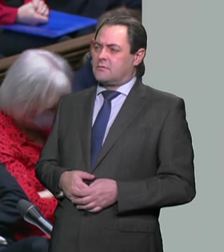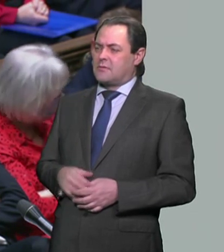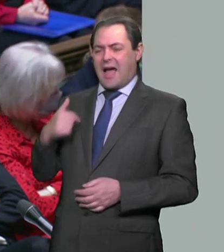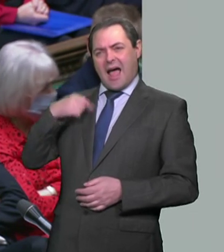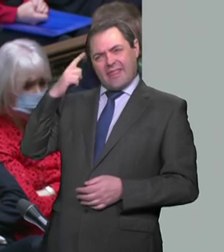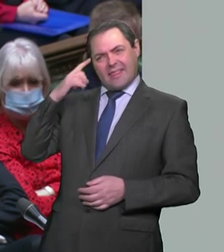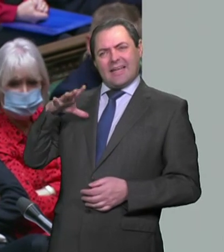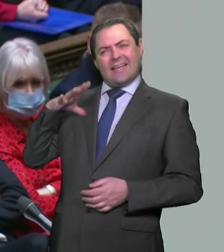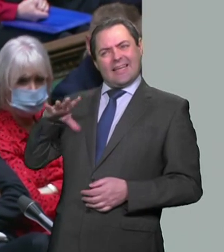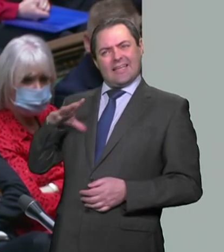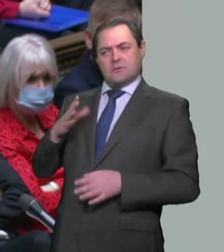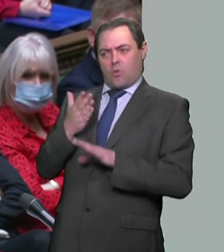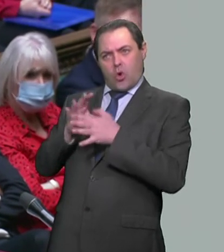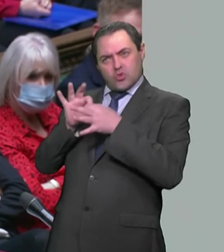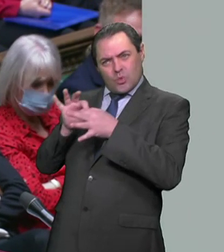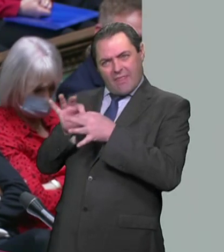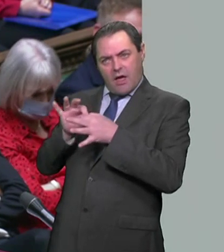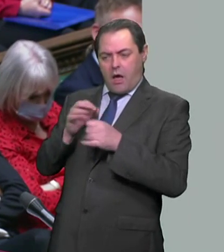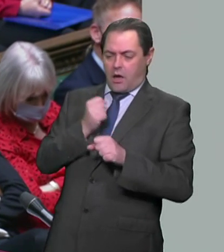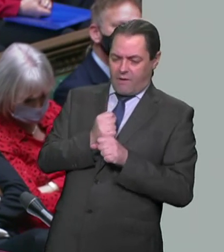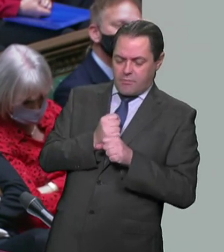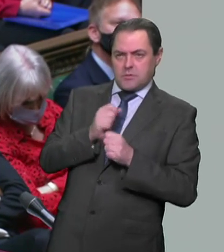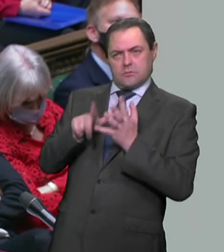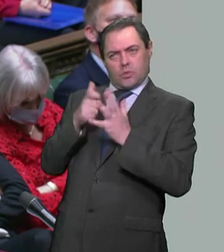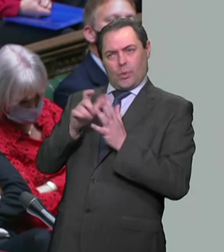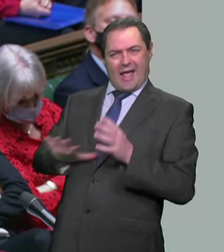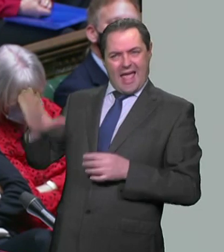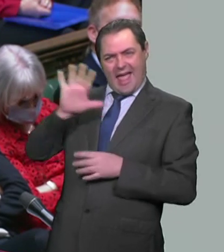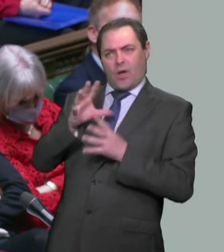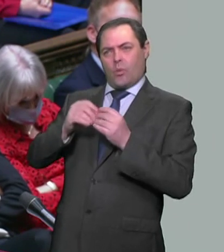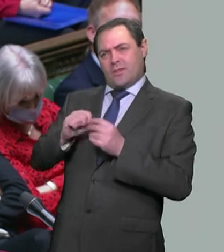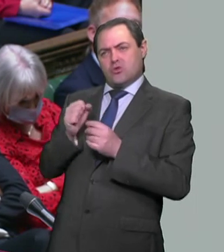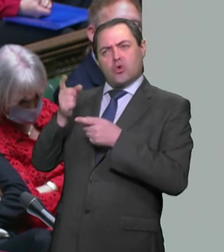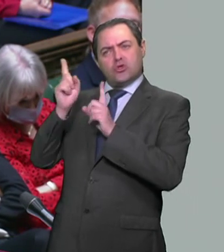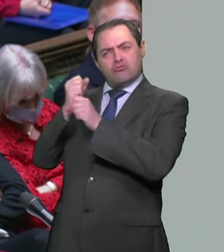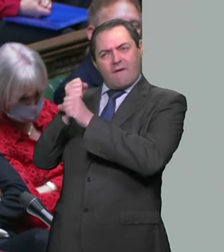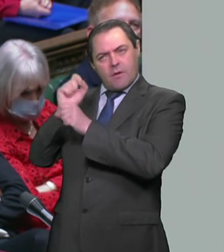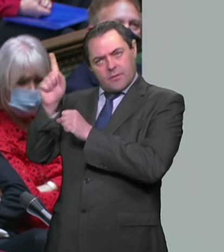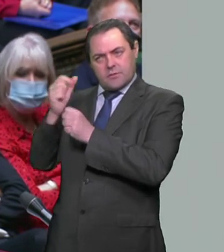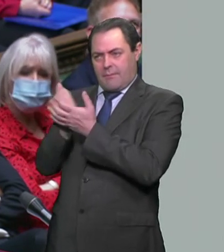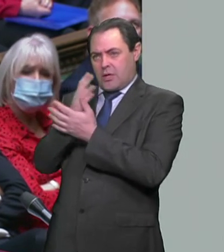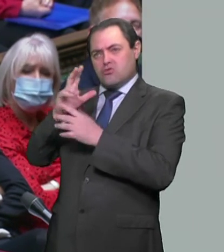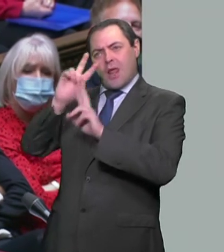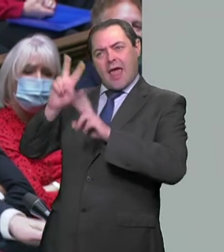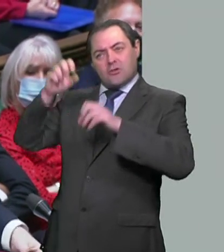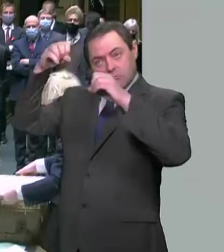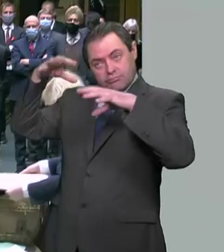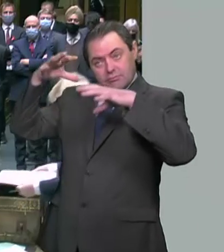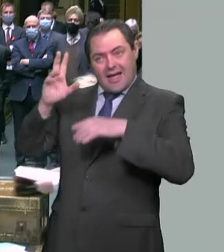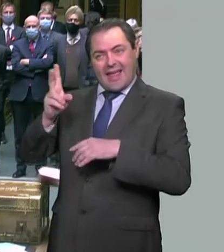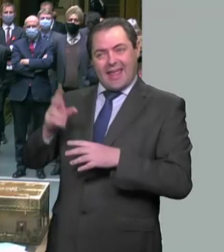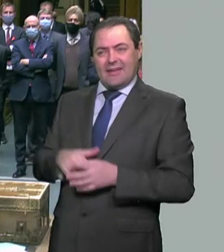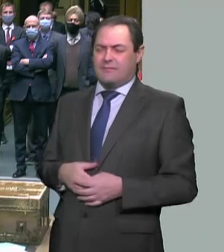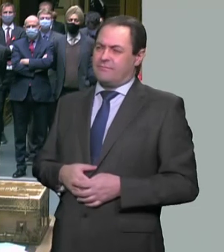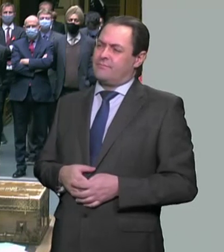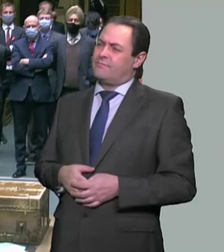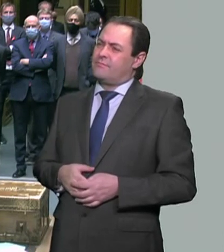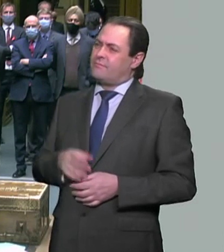We need to work together—the Government of the UK working with the Scottish authorities—to help those people get their power back, and that is what we are doing.